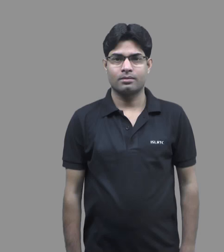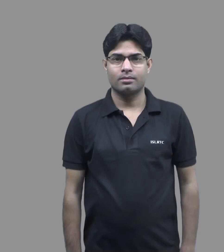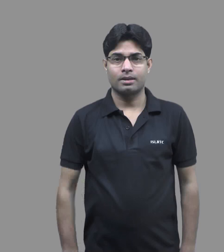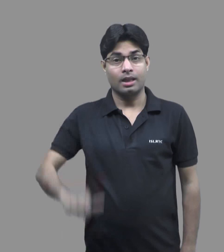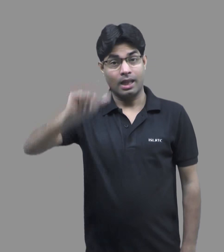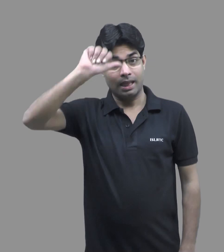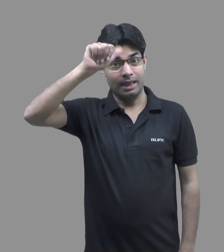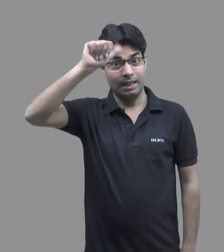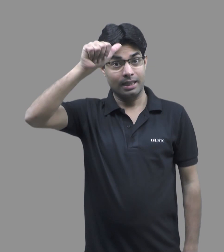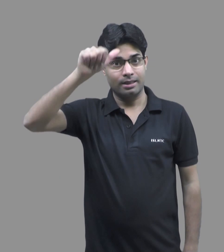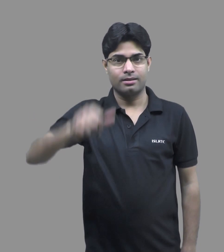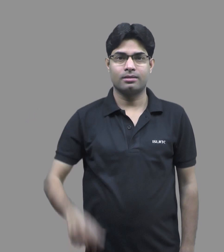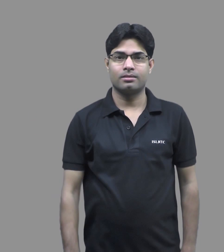Hindi